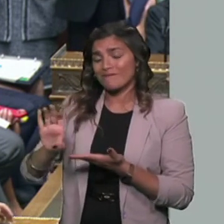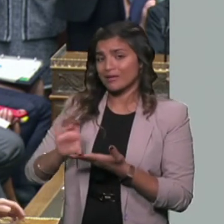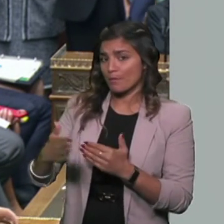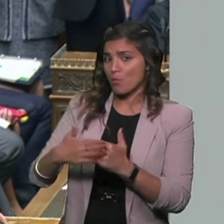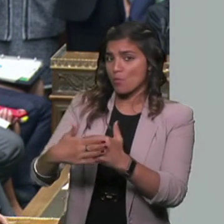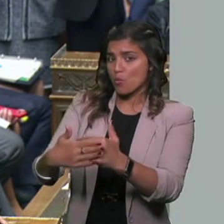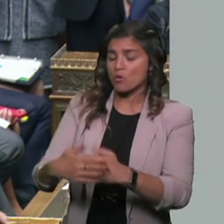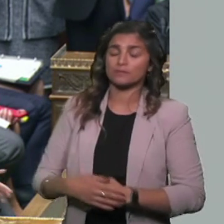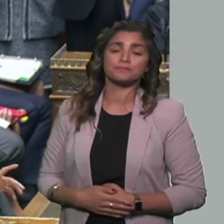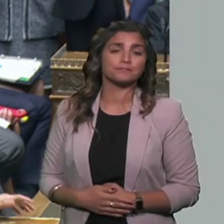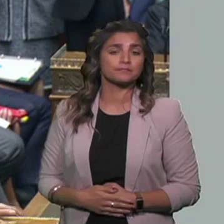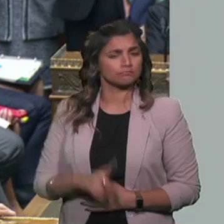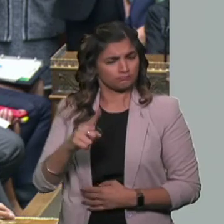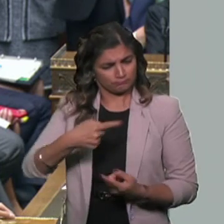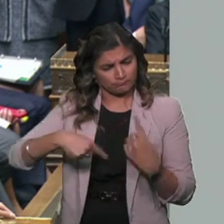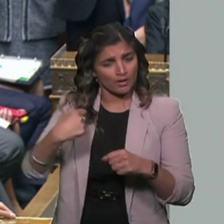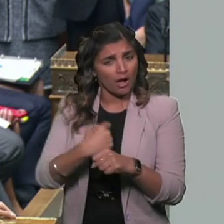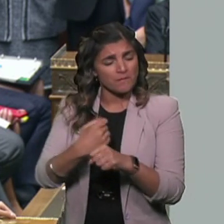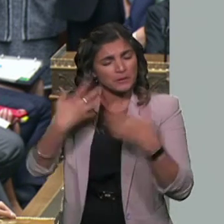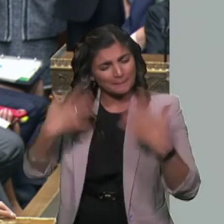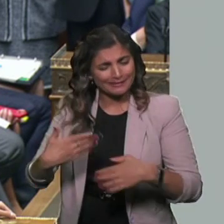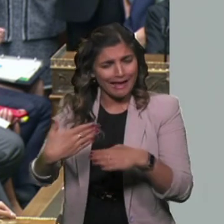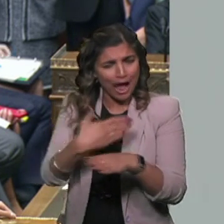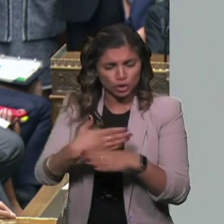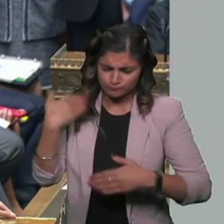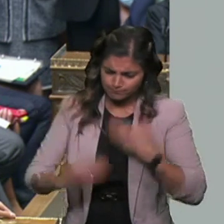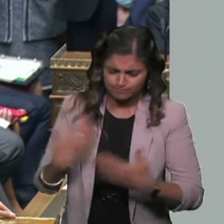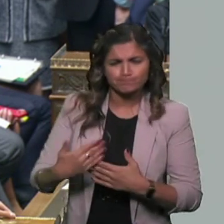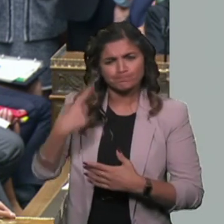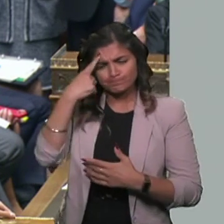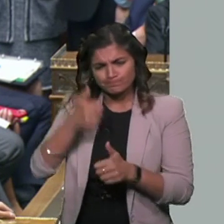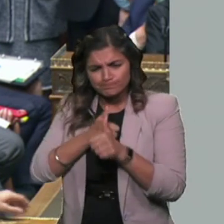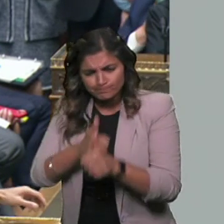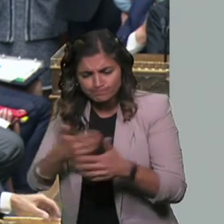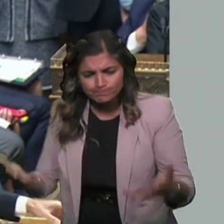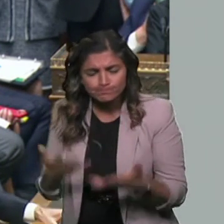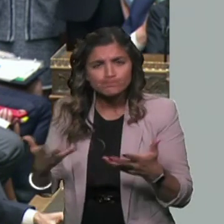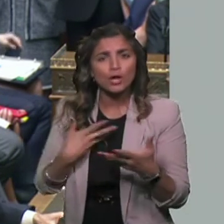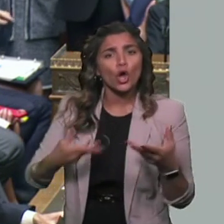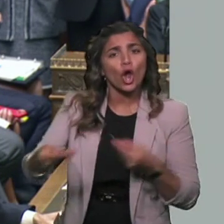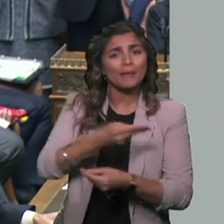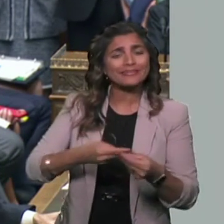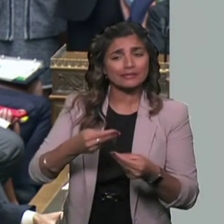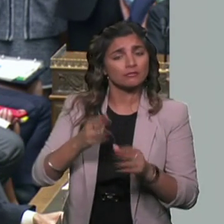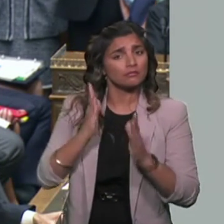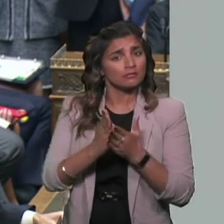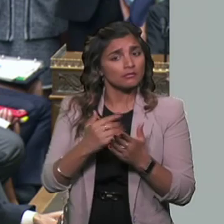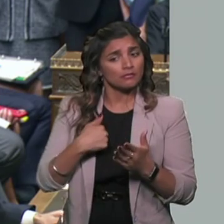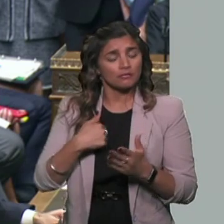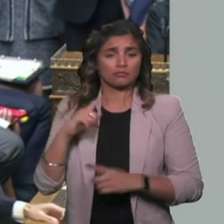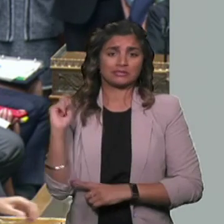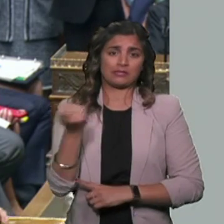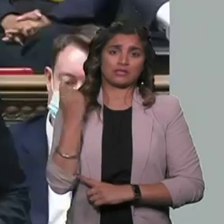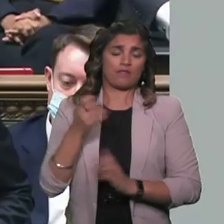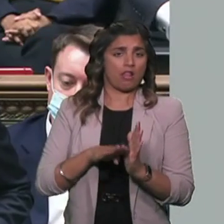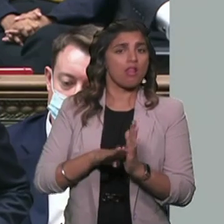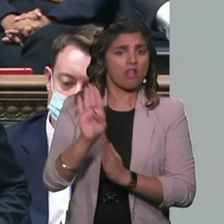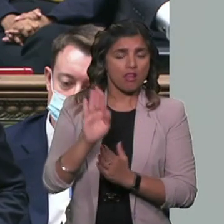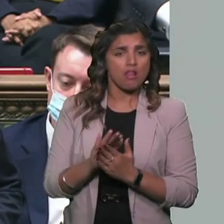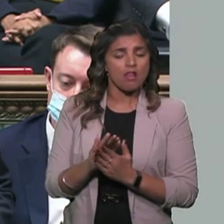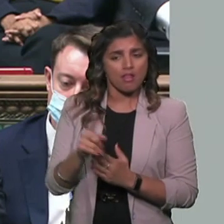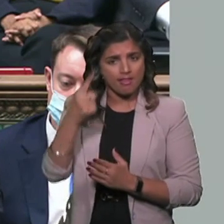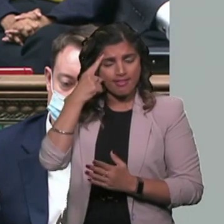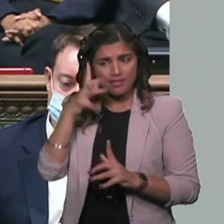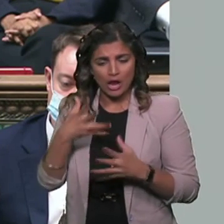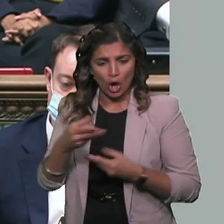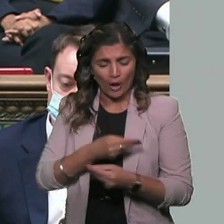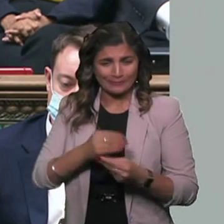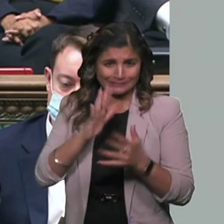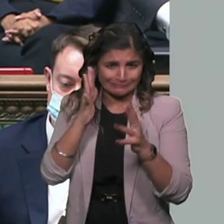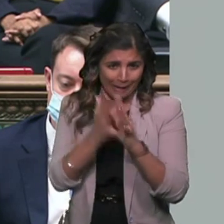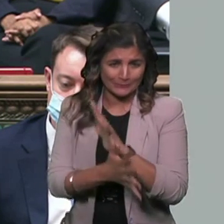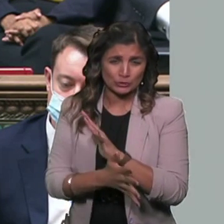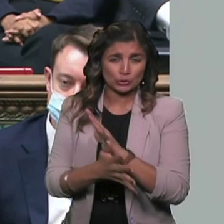Because of the actions that we took to support our economy, we have been more successful than previously feared in preventing the long-term economic damage of covid.